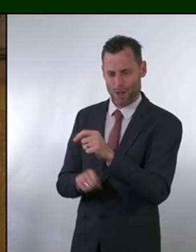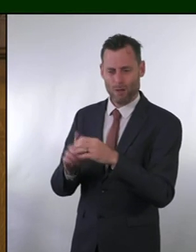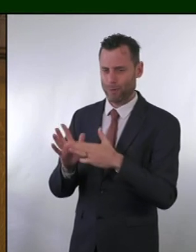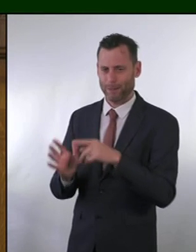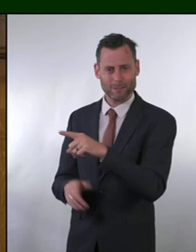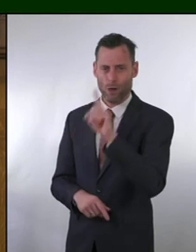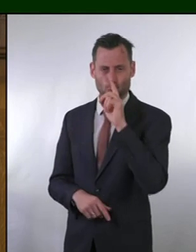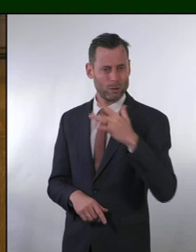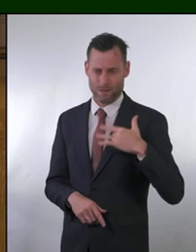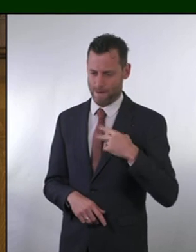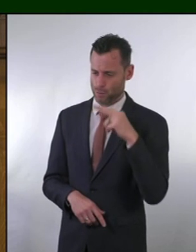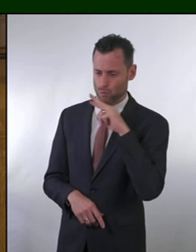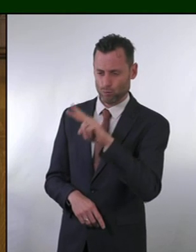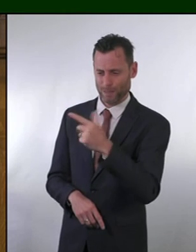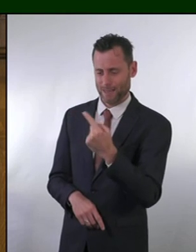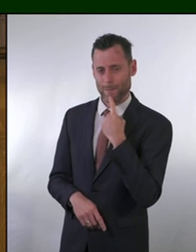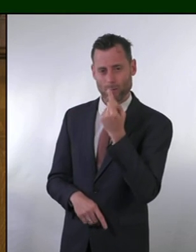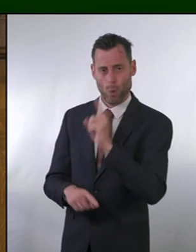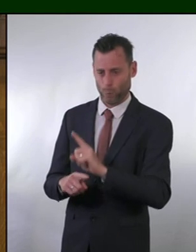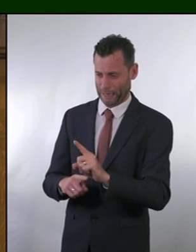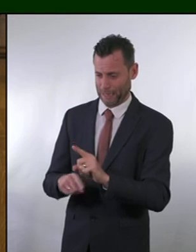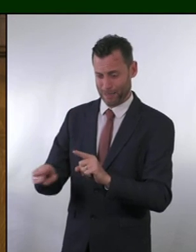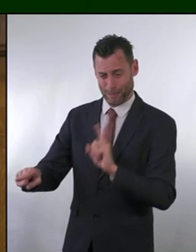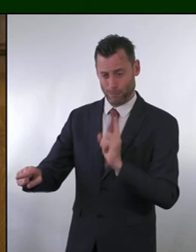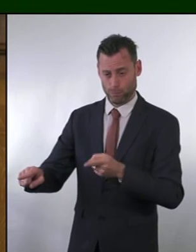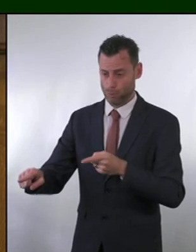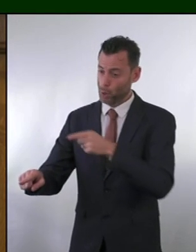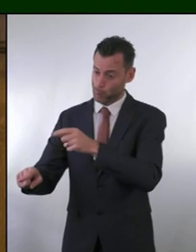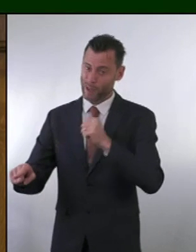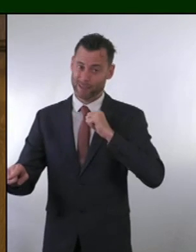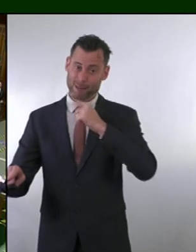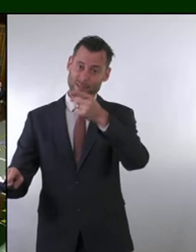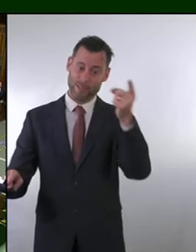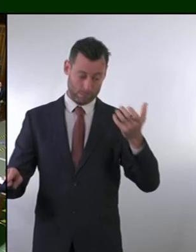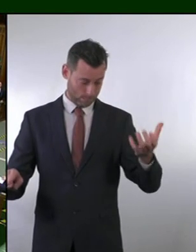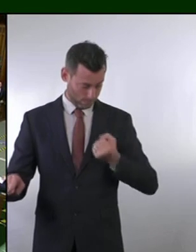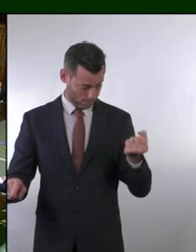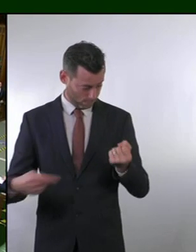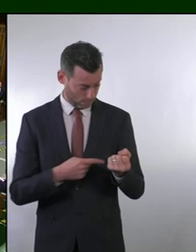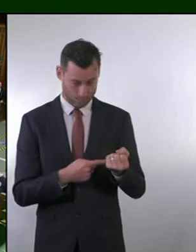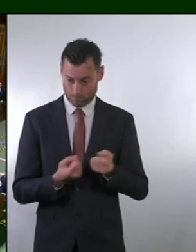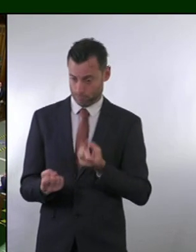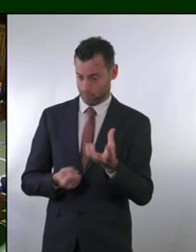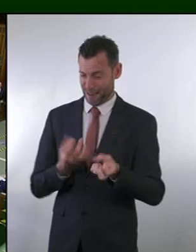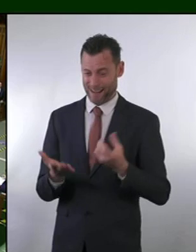How, and under God, does he expect ordinary decent workers to survive on that?